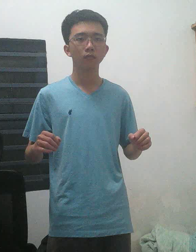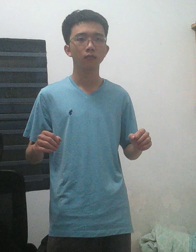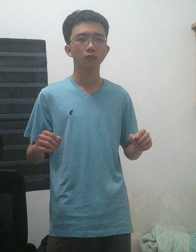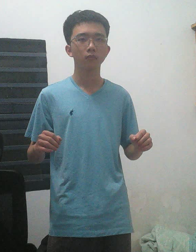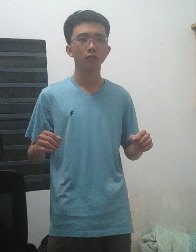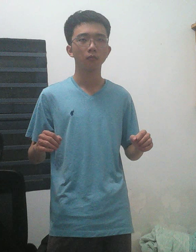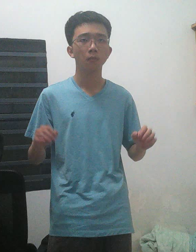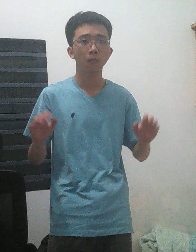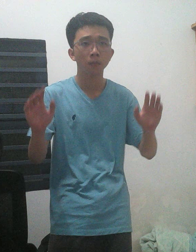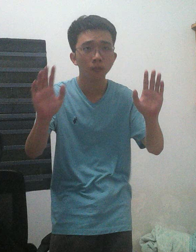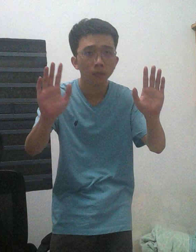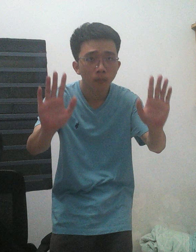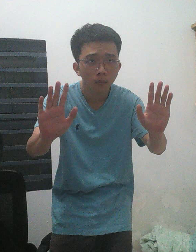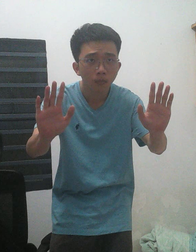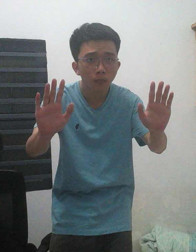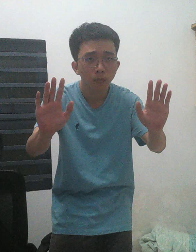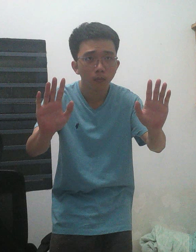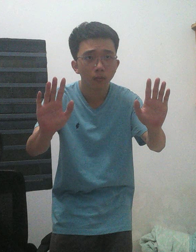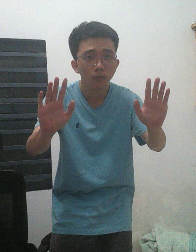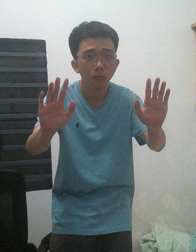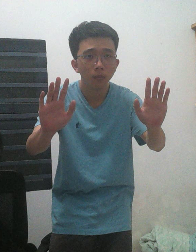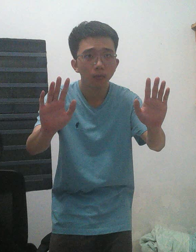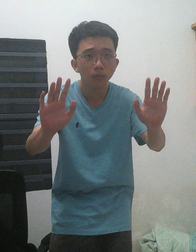dung lai